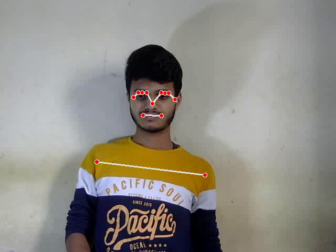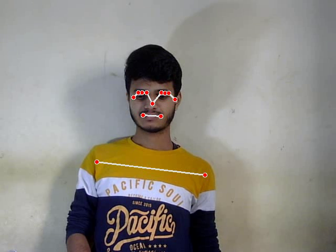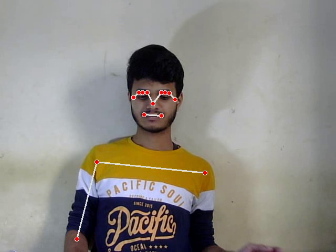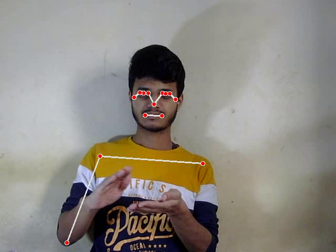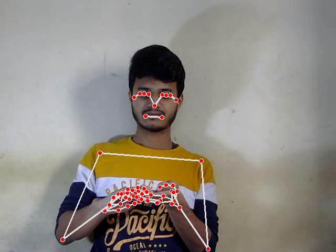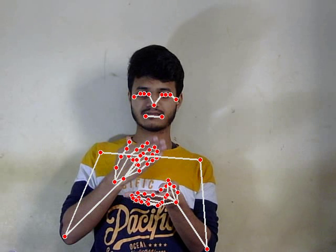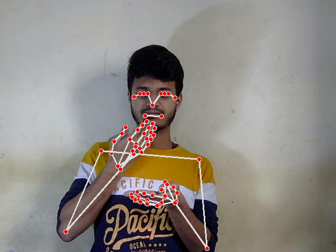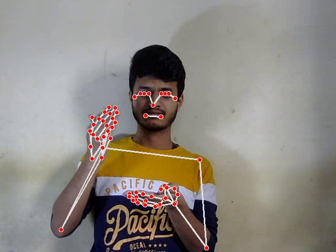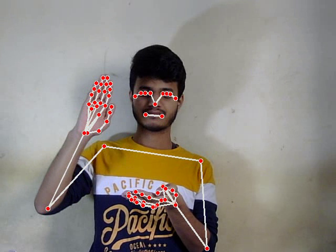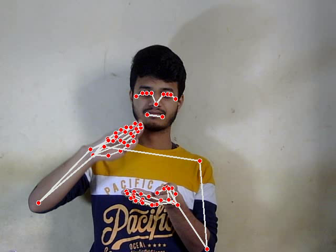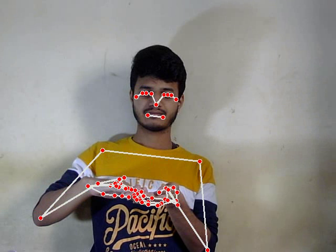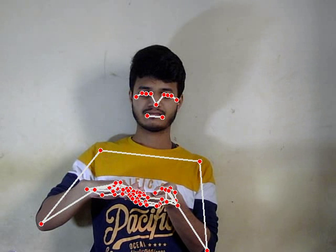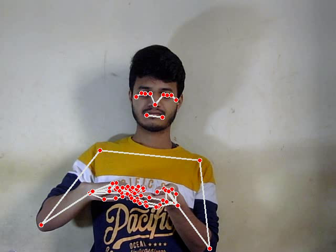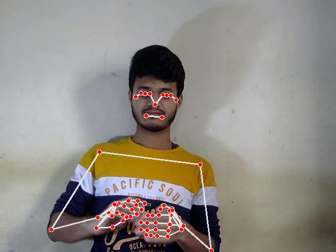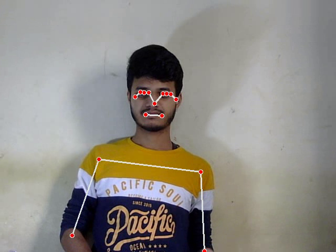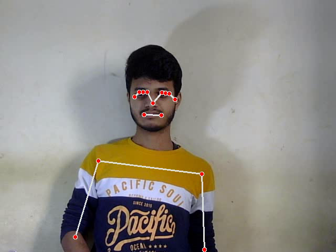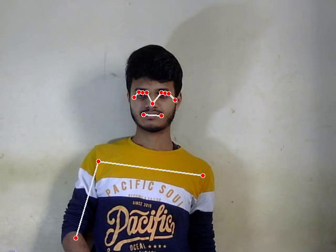bad